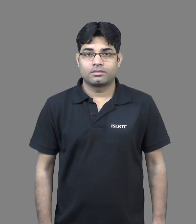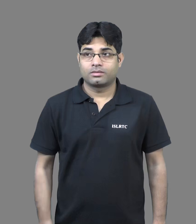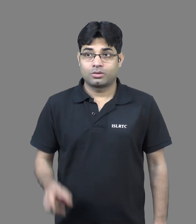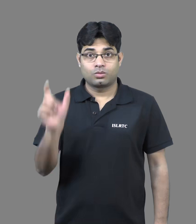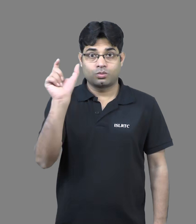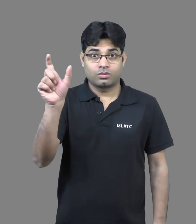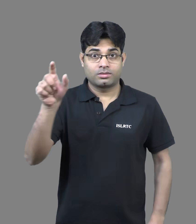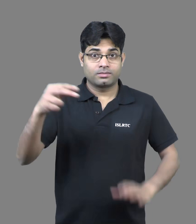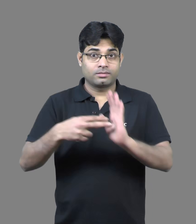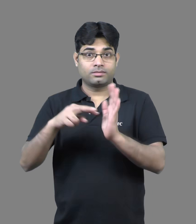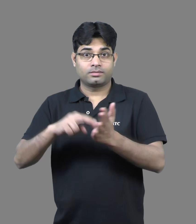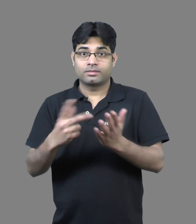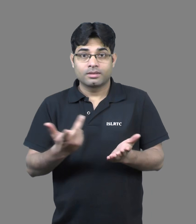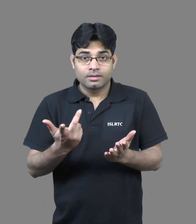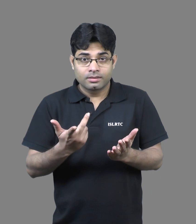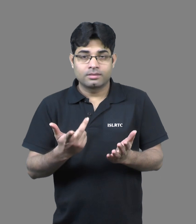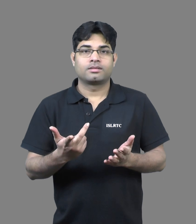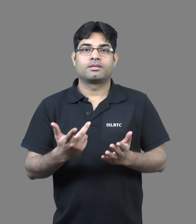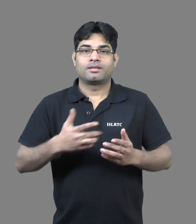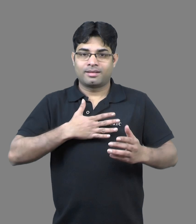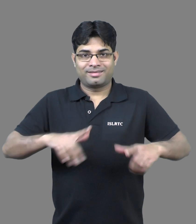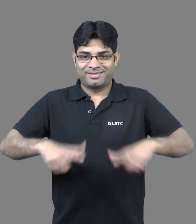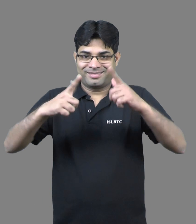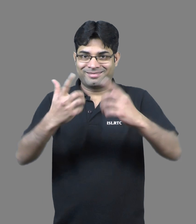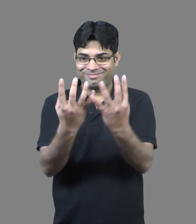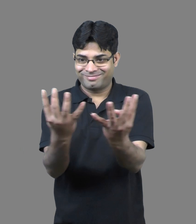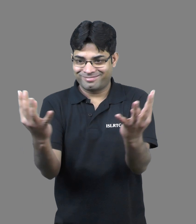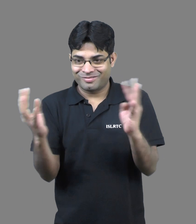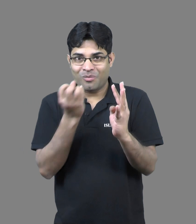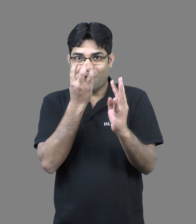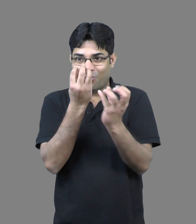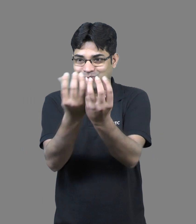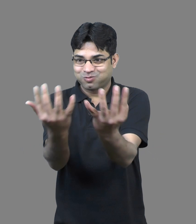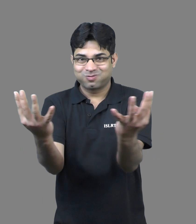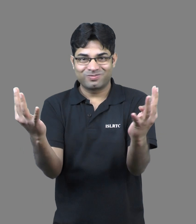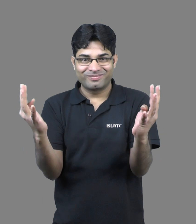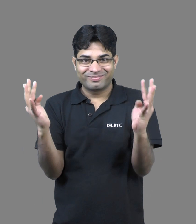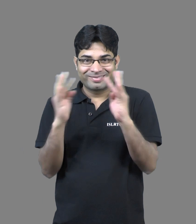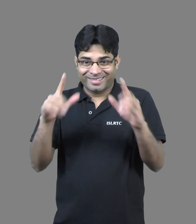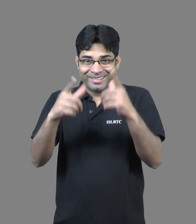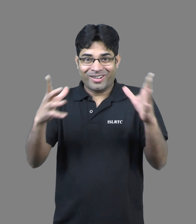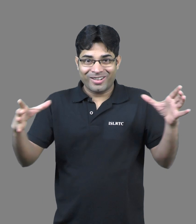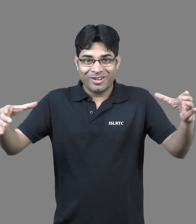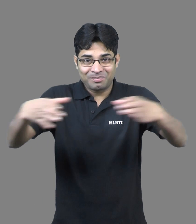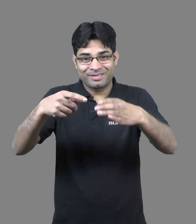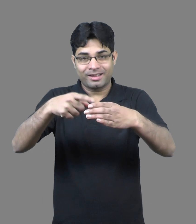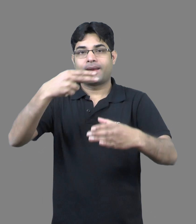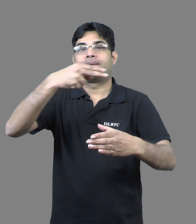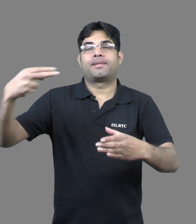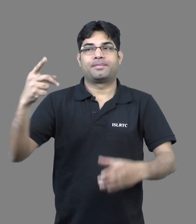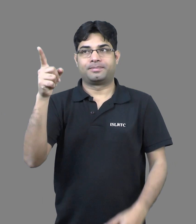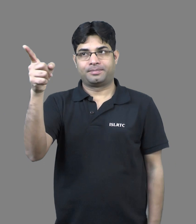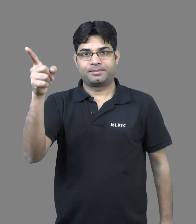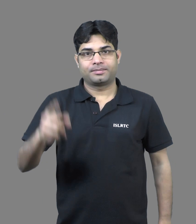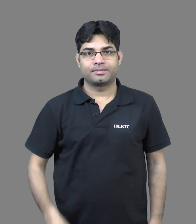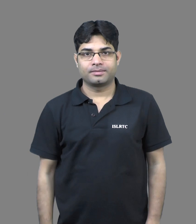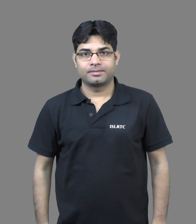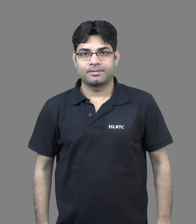Flowering Hedges